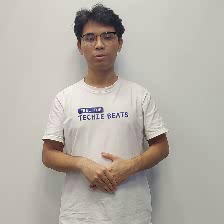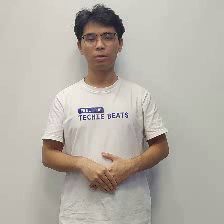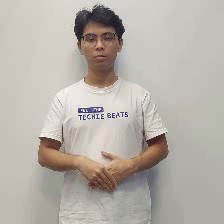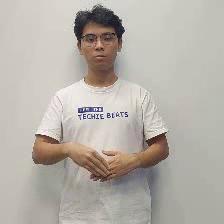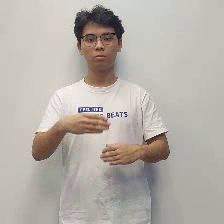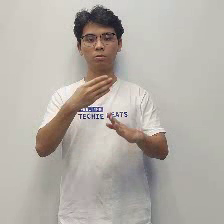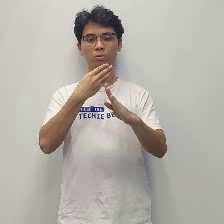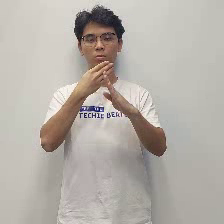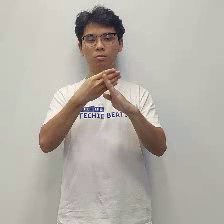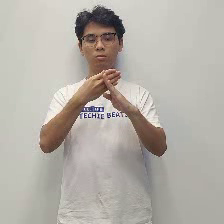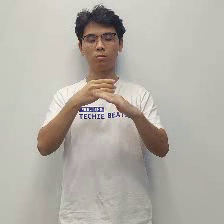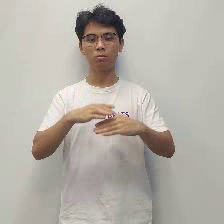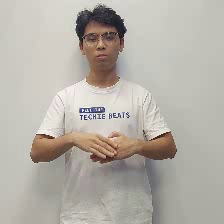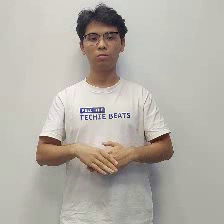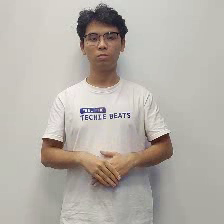Trường học